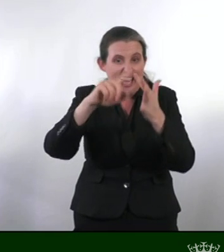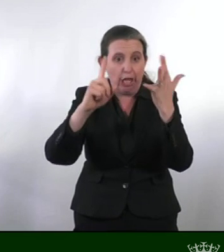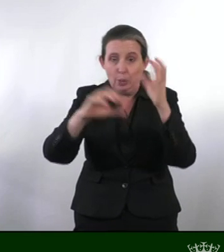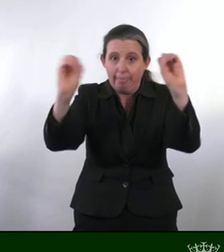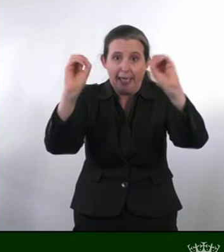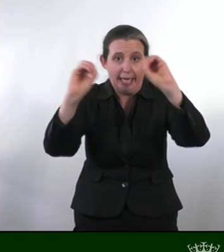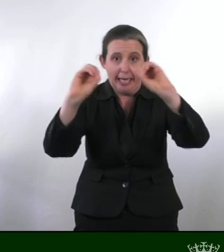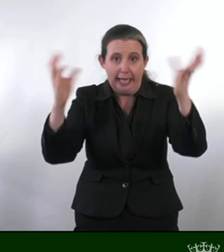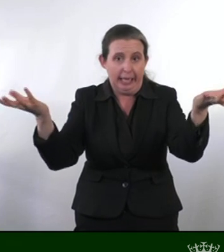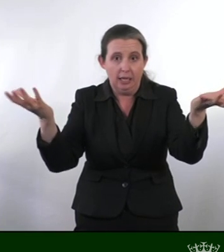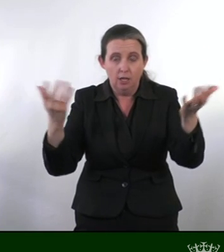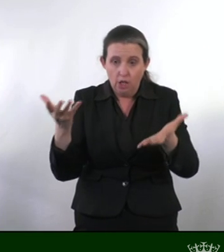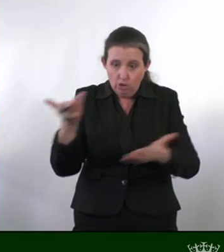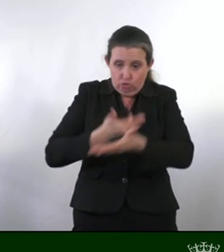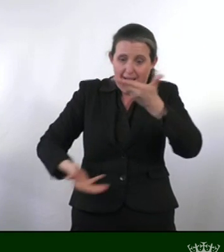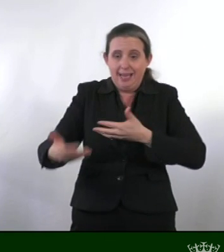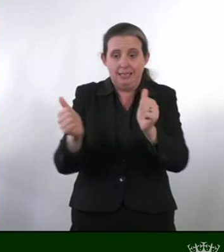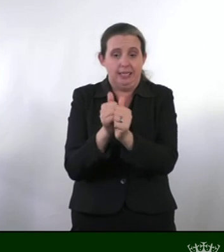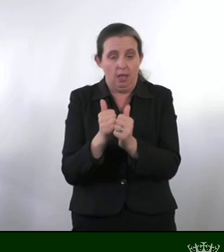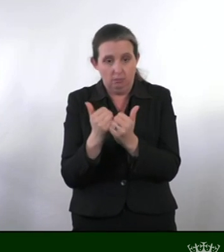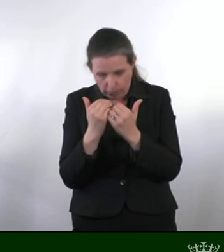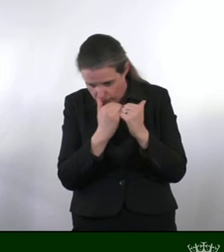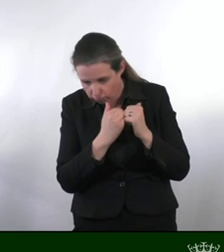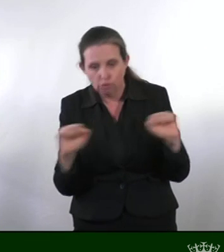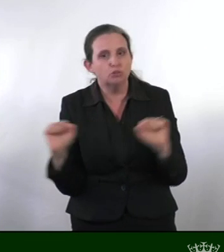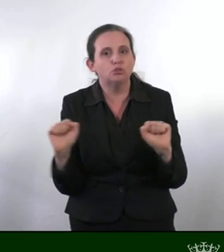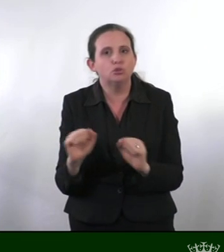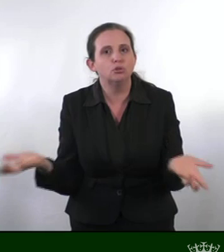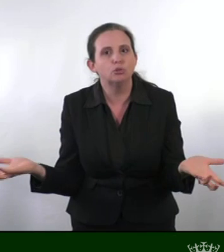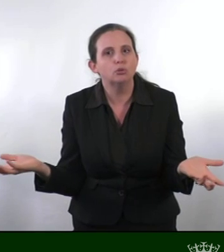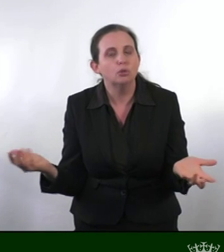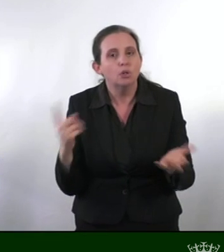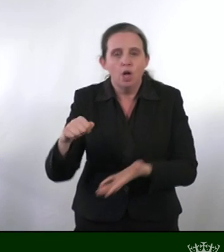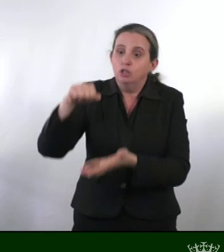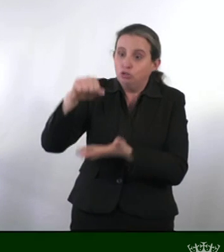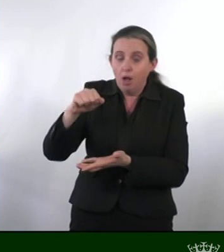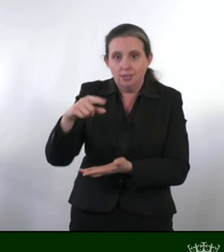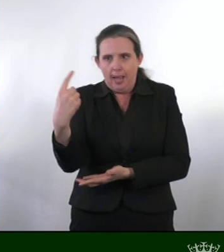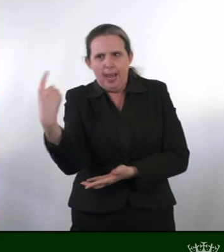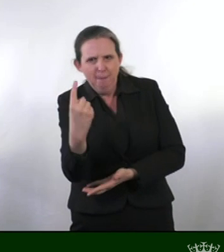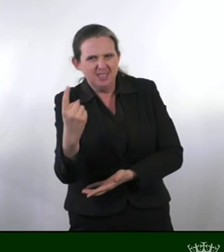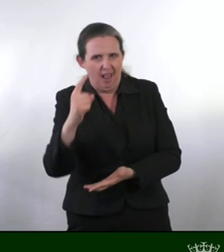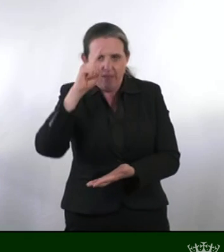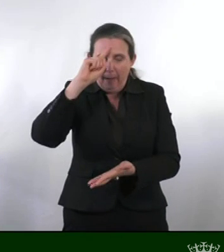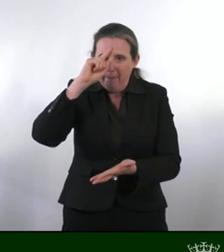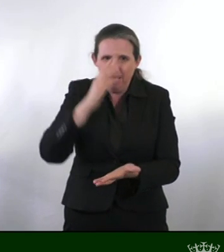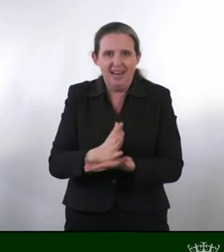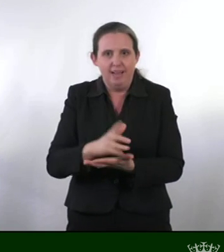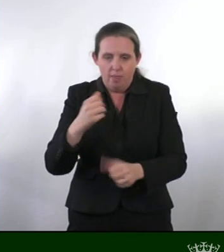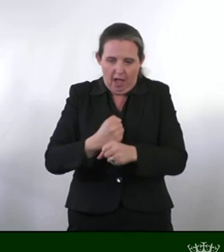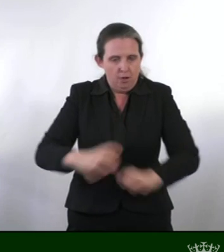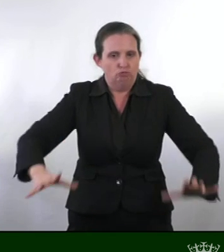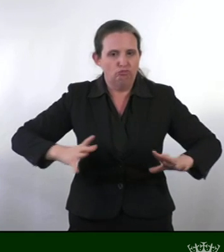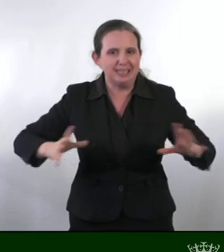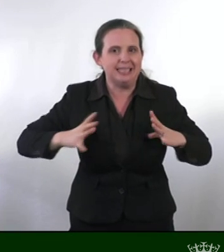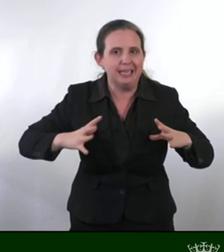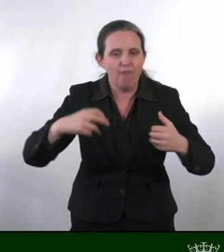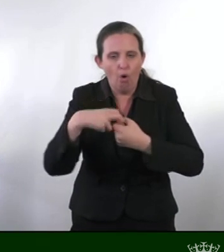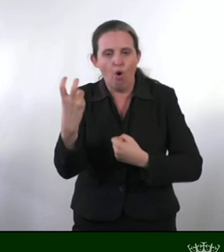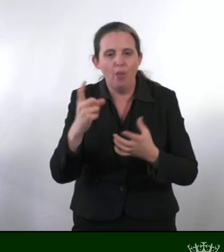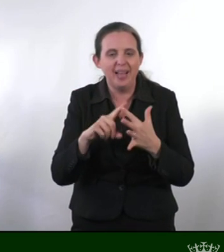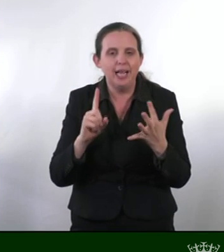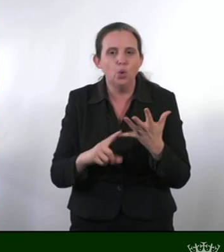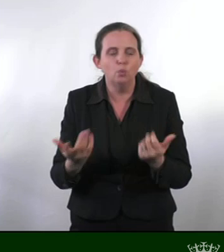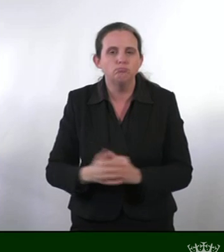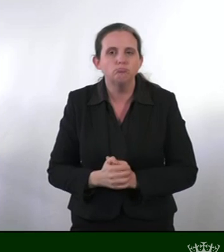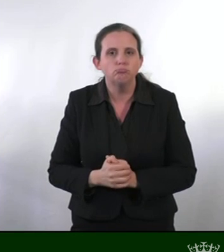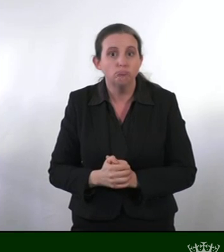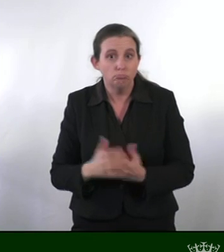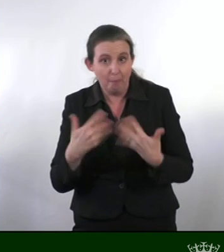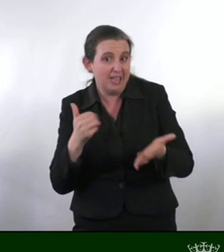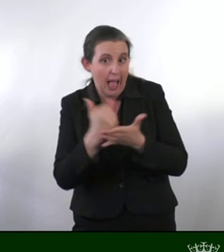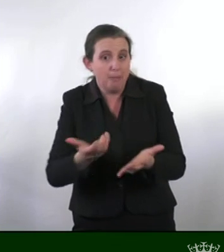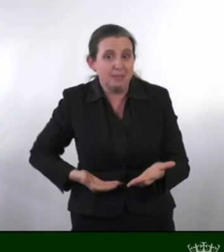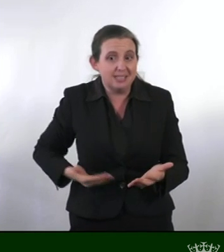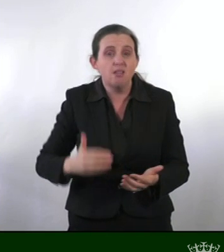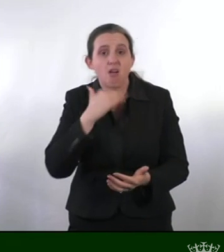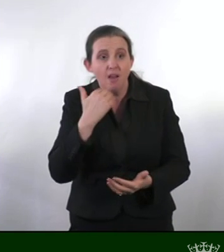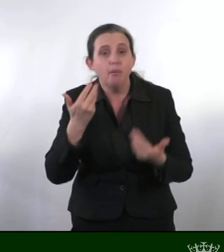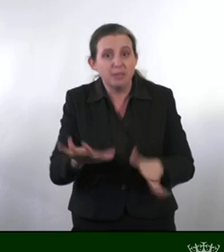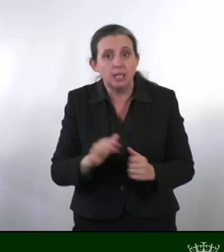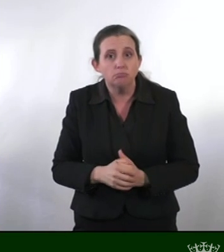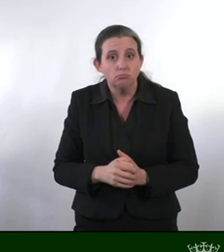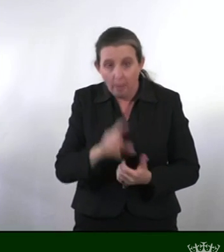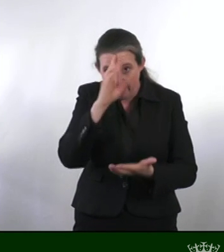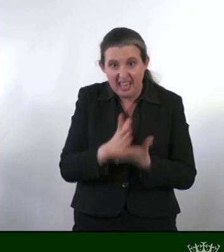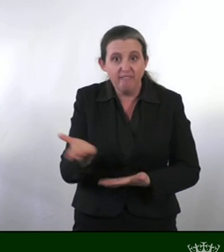There is still no trade deal, so does the Chancellor truly believe that his Government are prepared and that he has done enough to help those businesses that will be heavily affected?